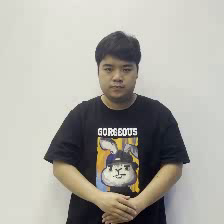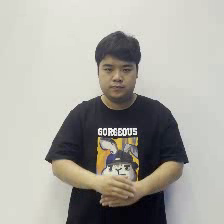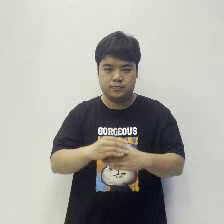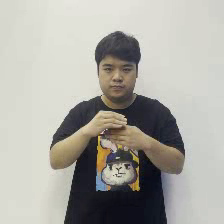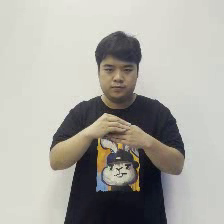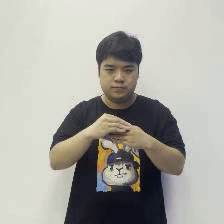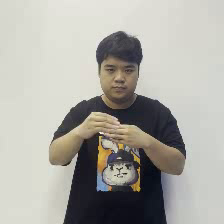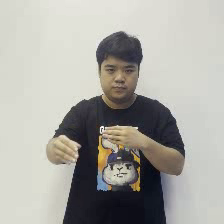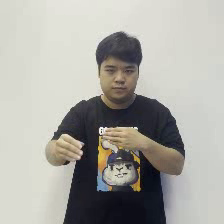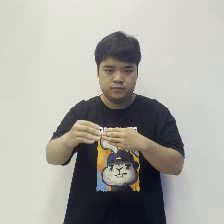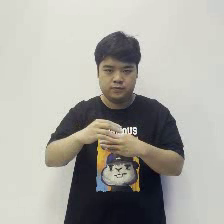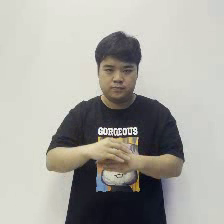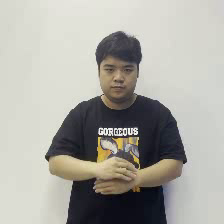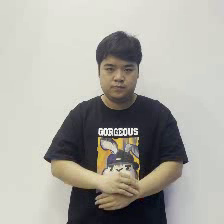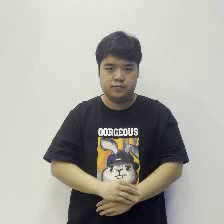Xa